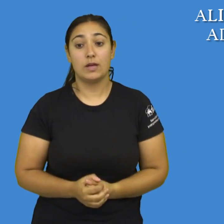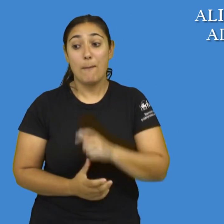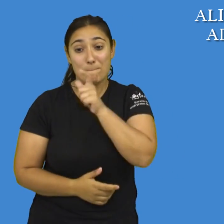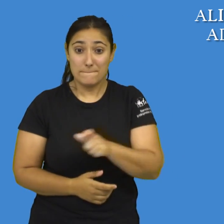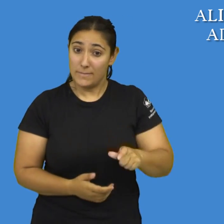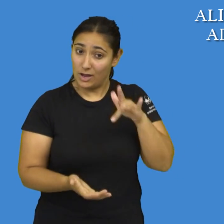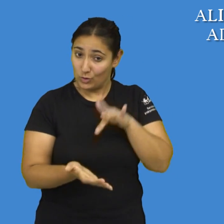persona